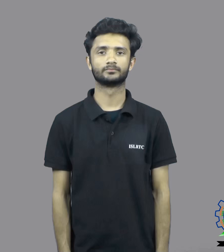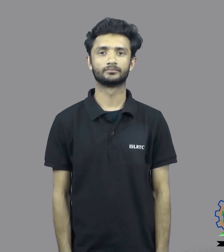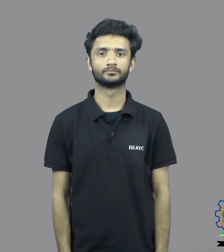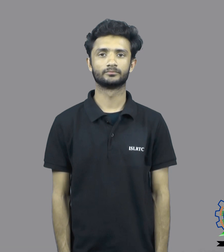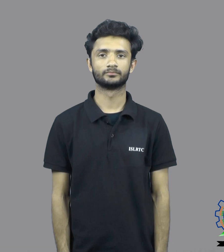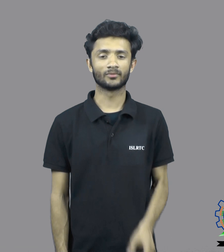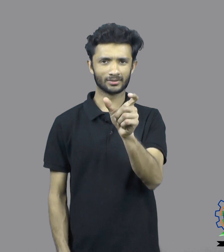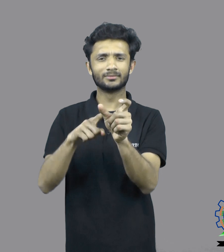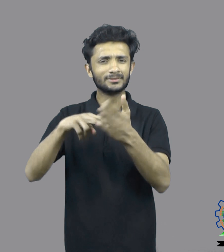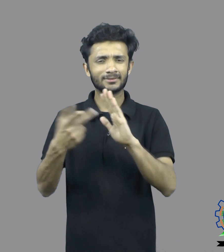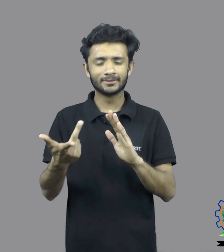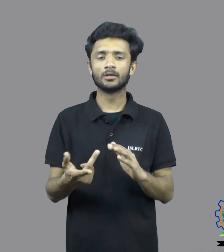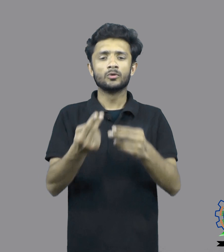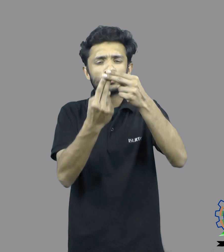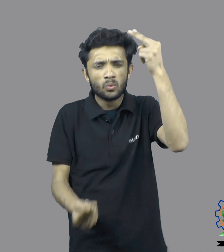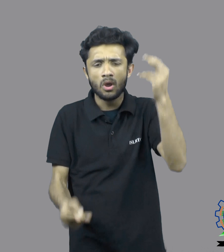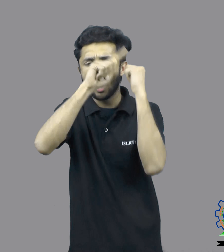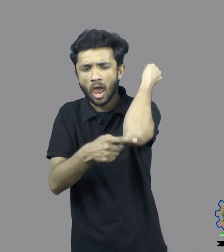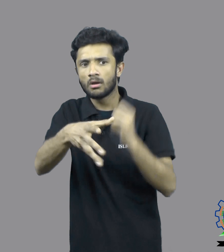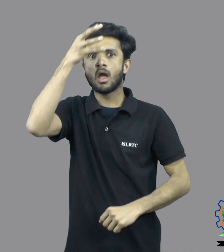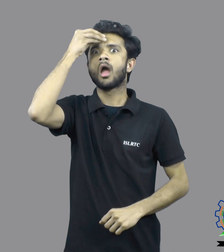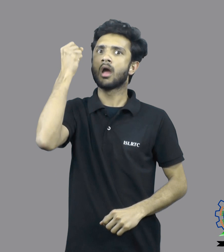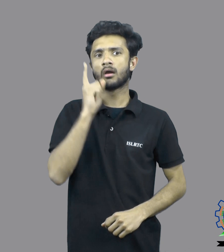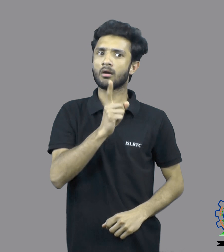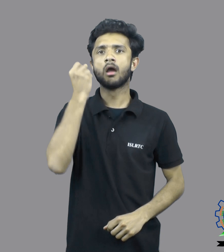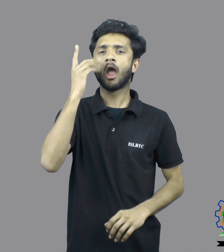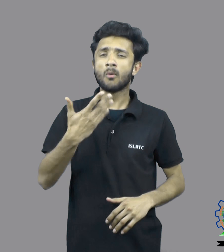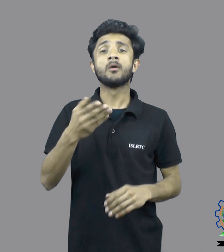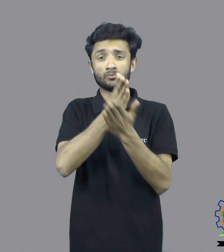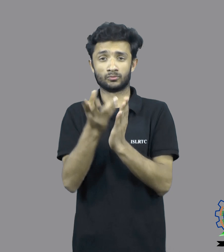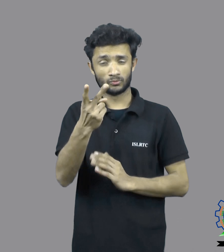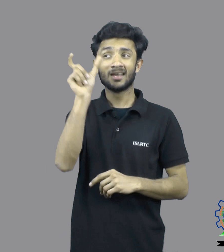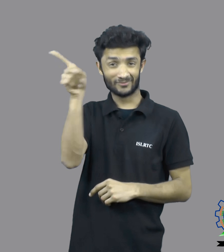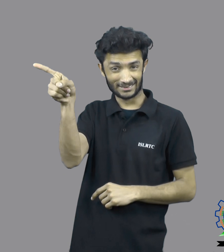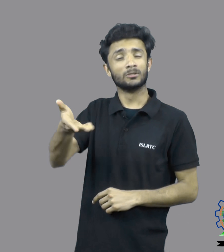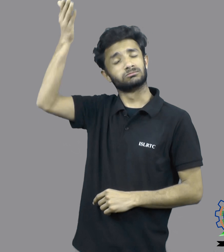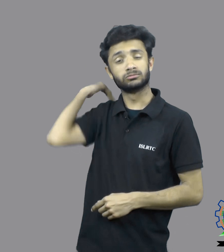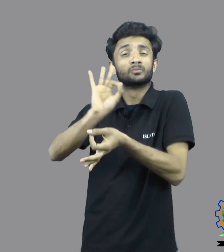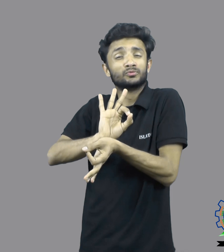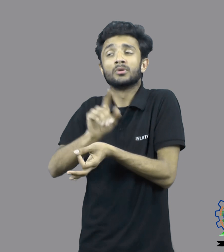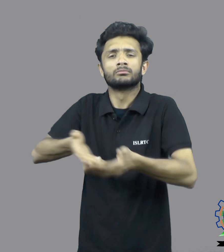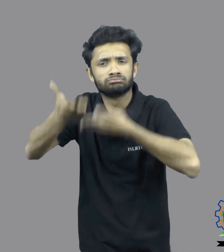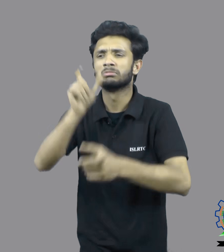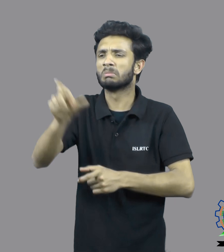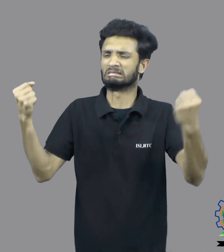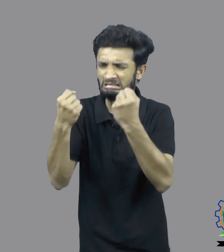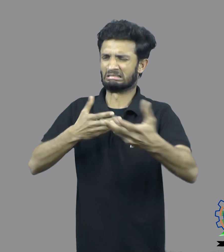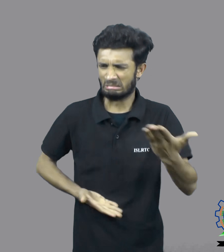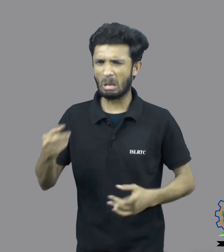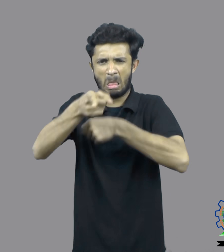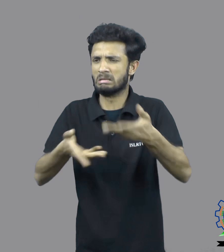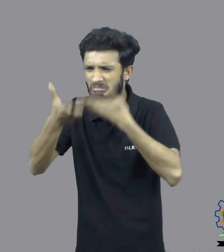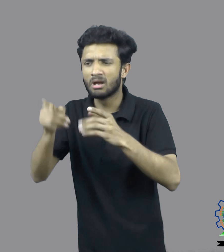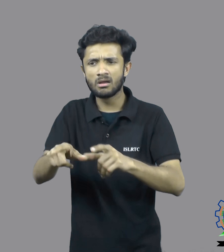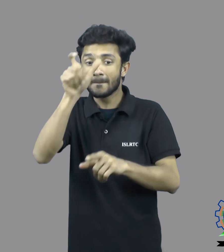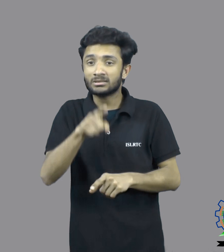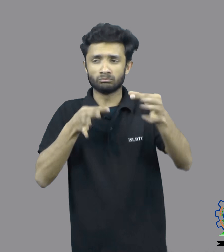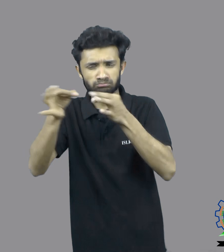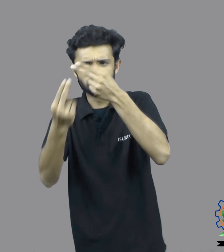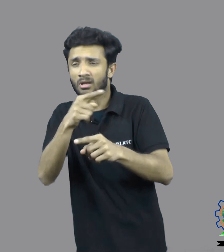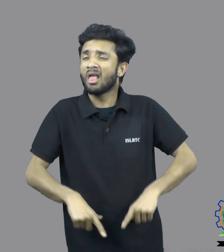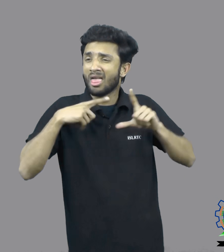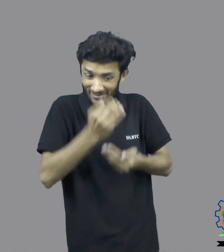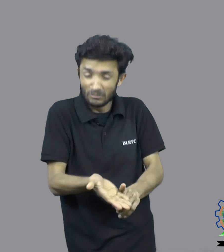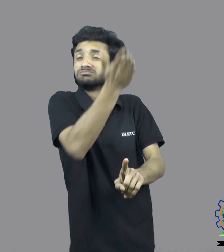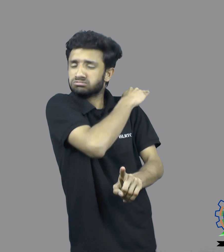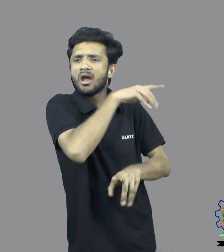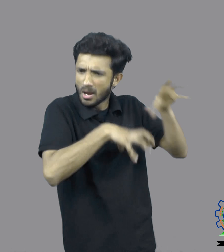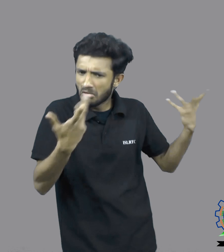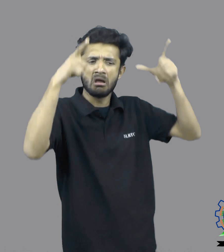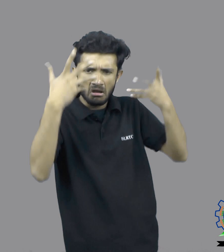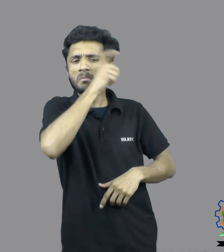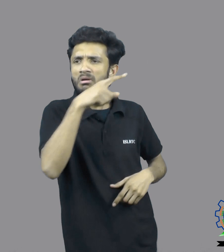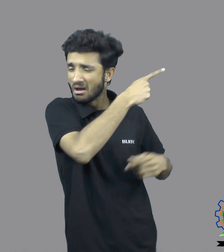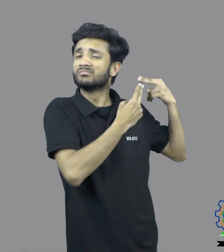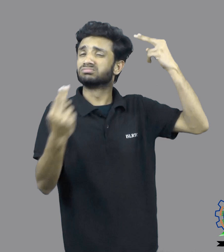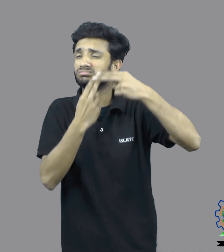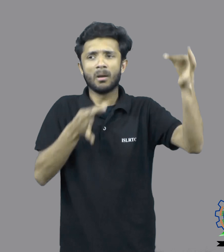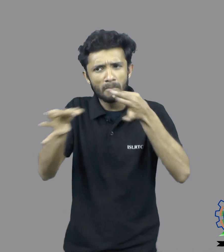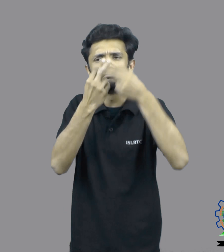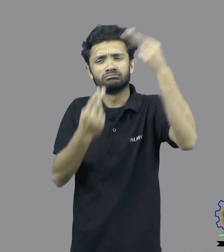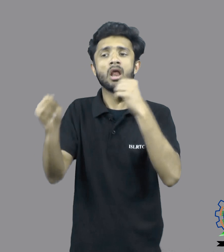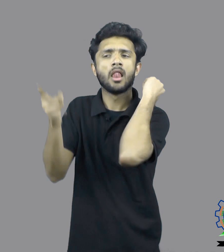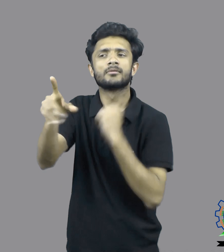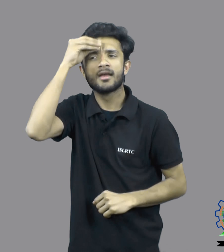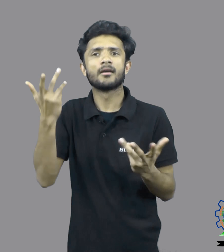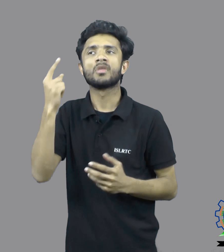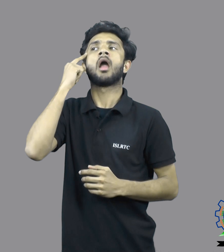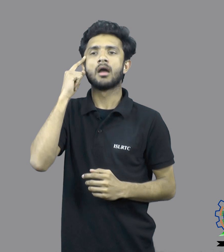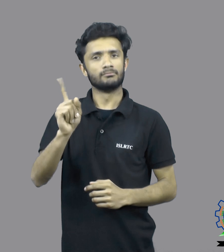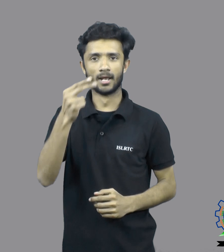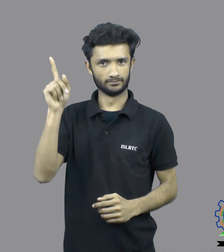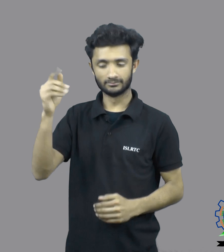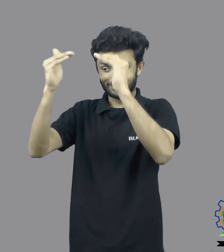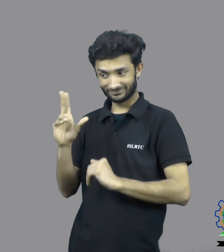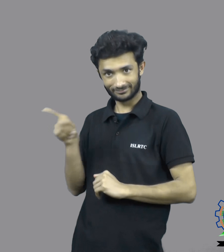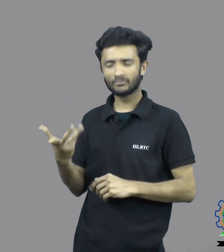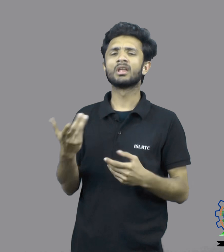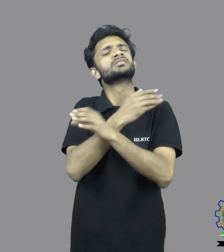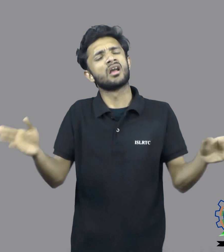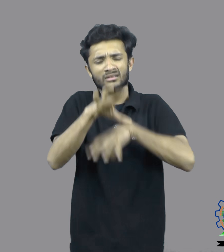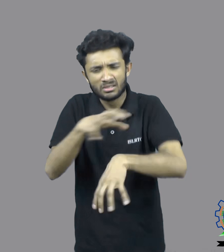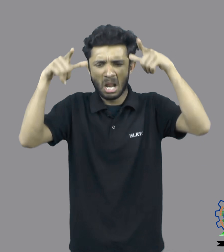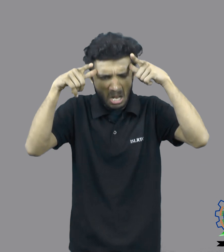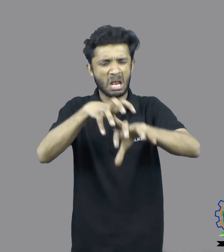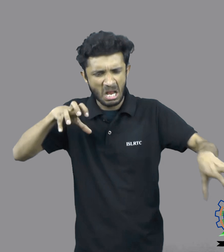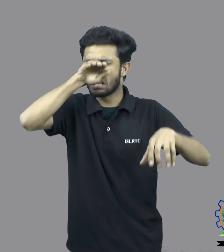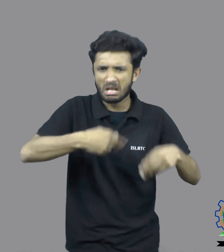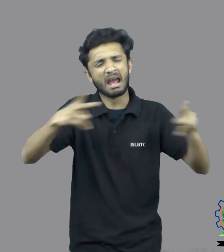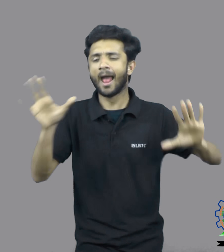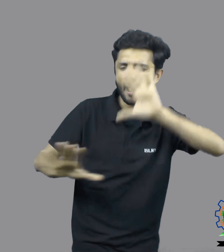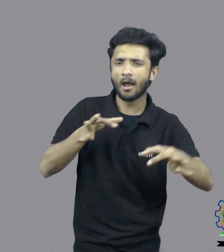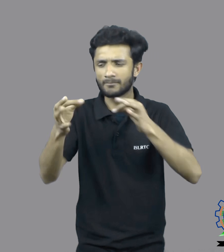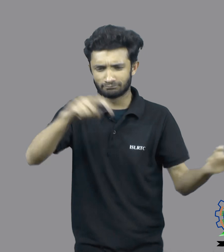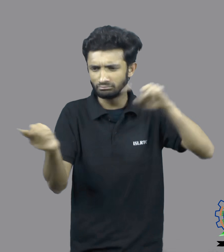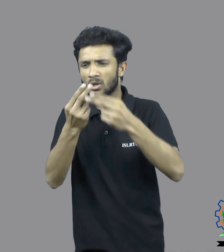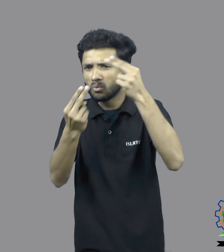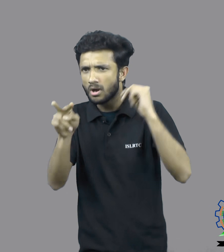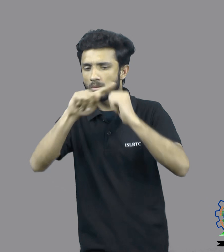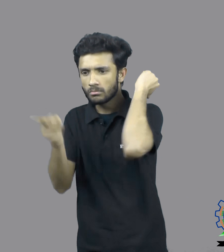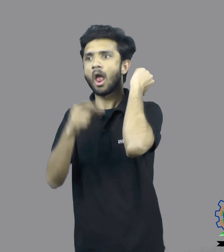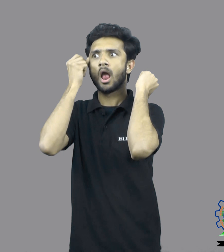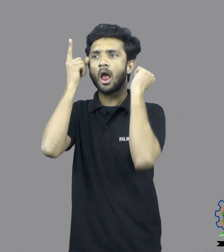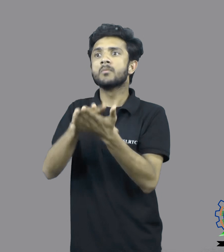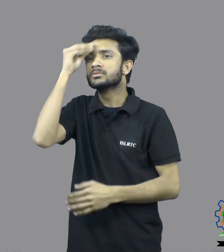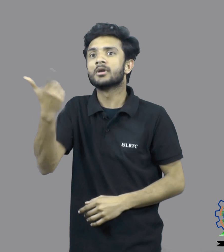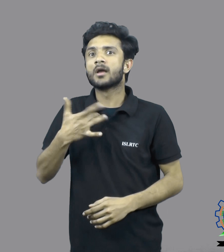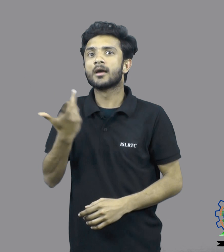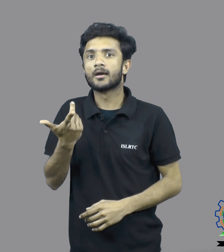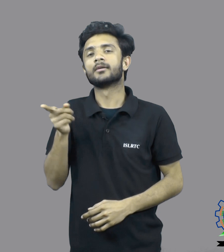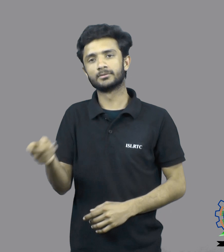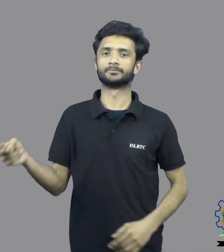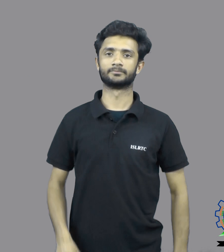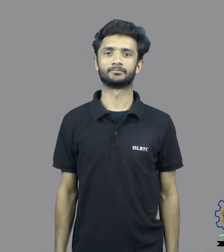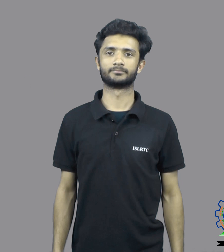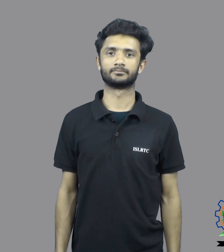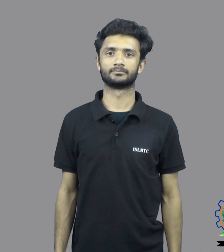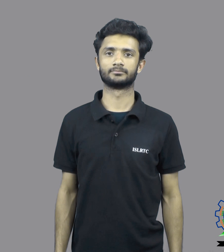Jataka Katha and Panchtantra